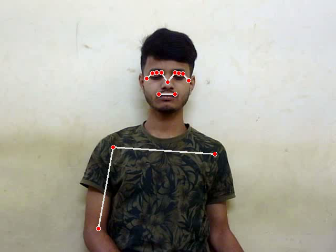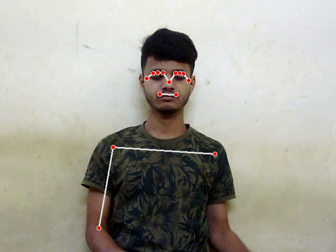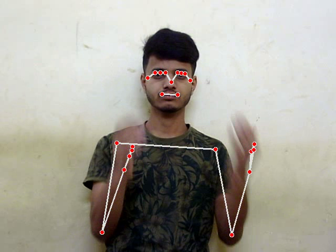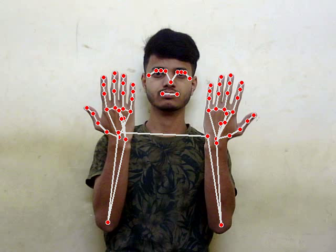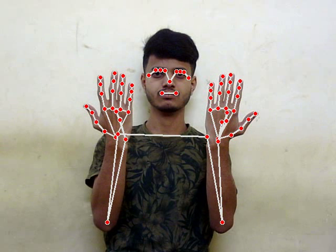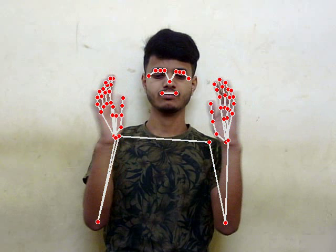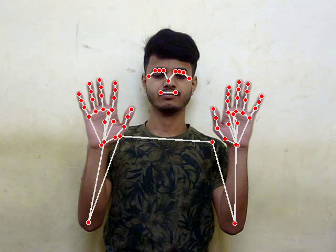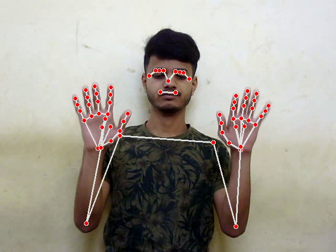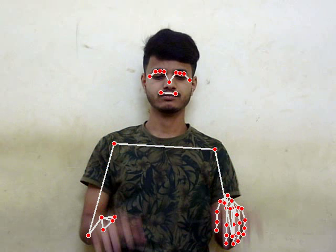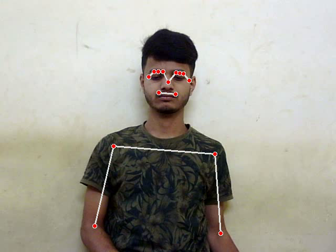do not want